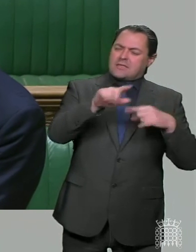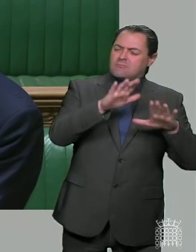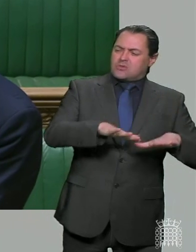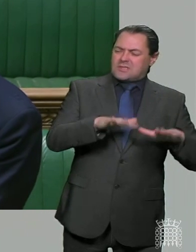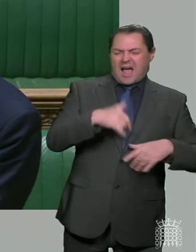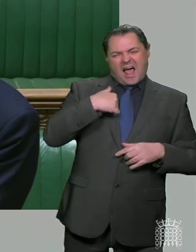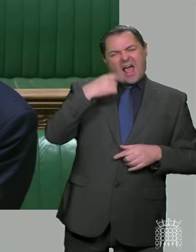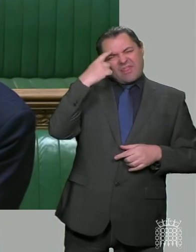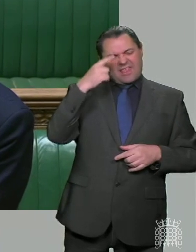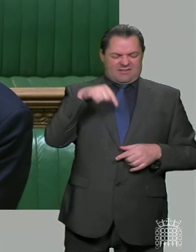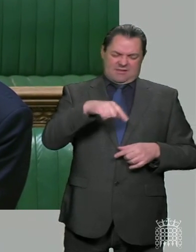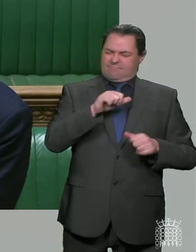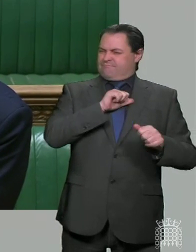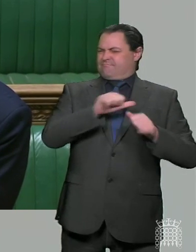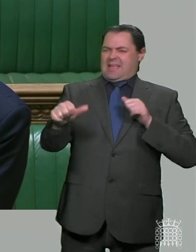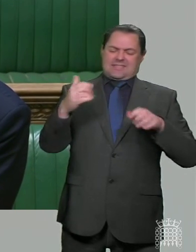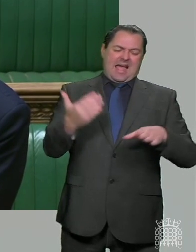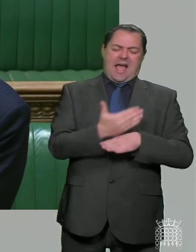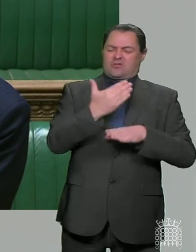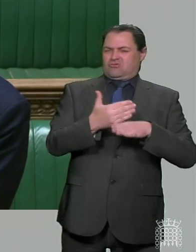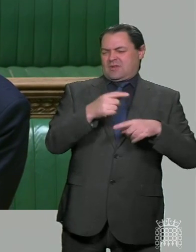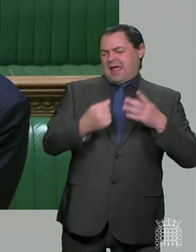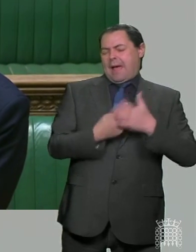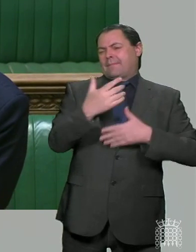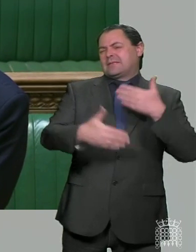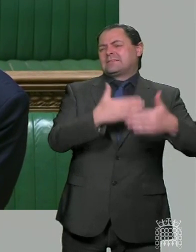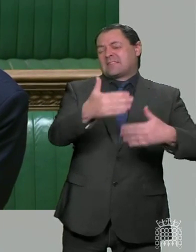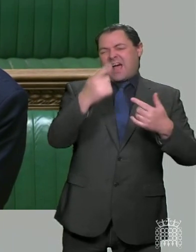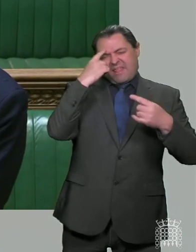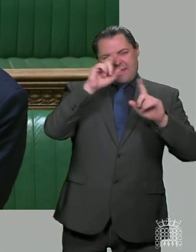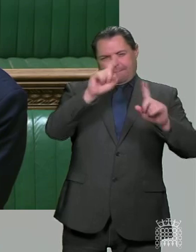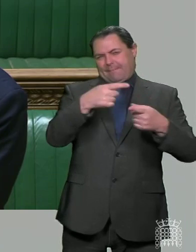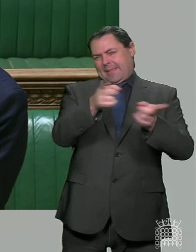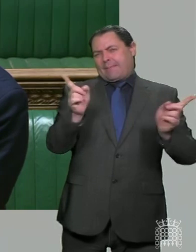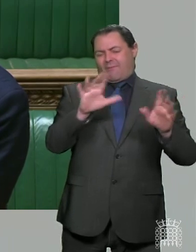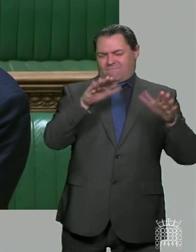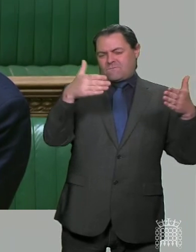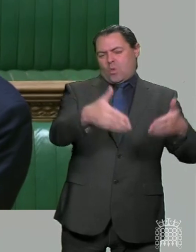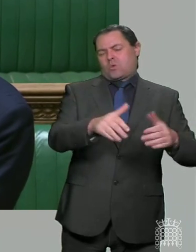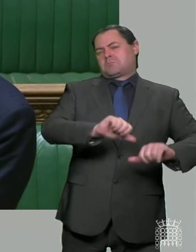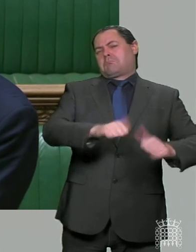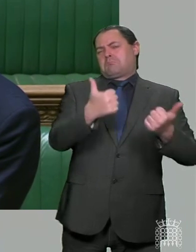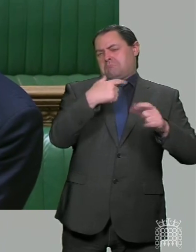That has been the decisive development on which I think people are rightly focusing.